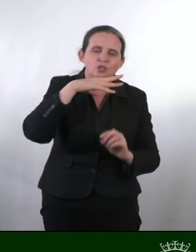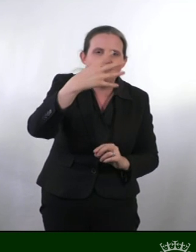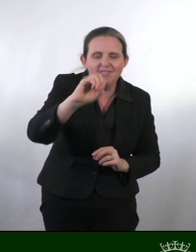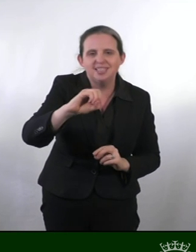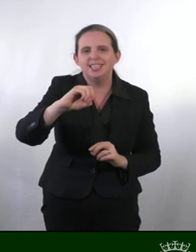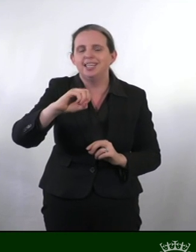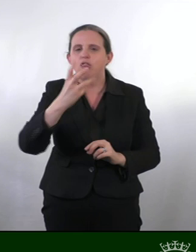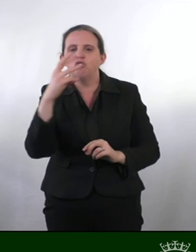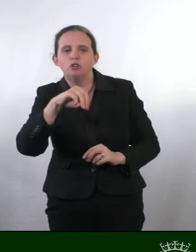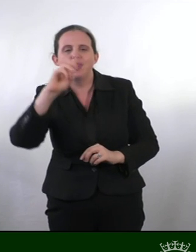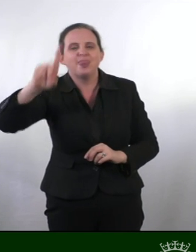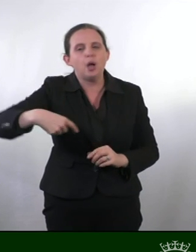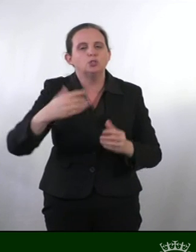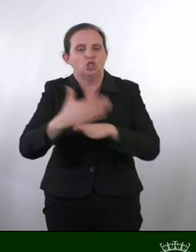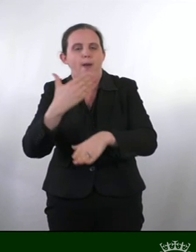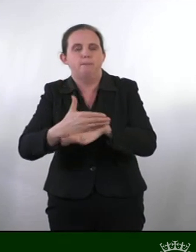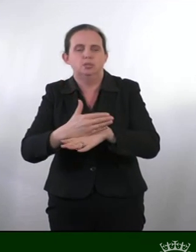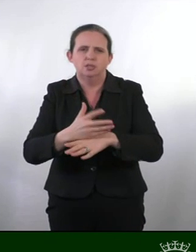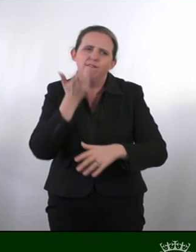It is a fantastic way forward for our country.